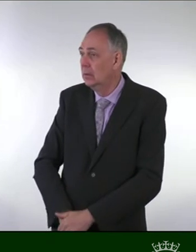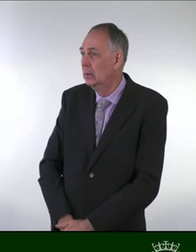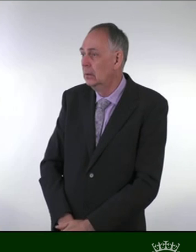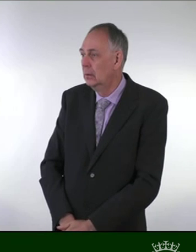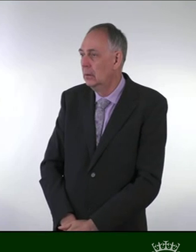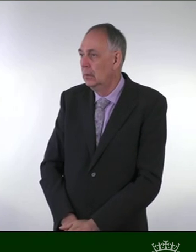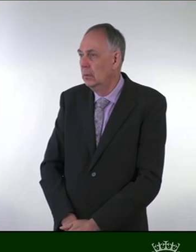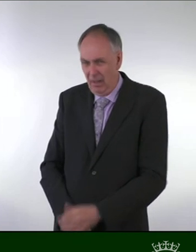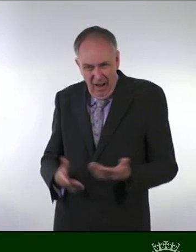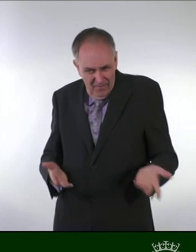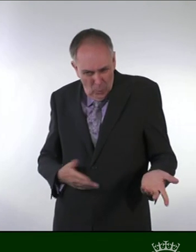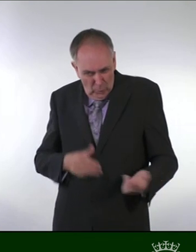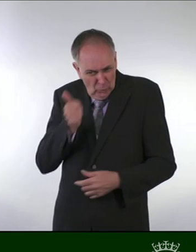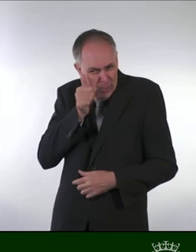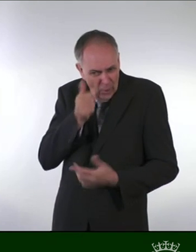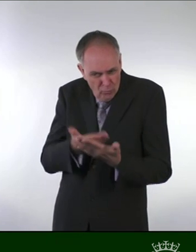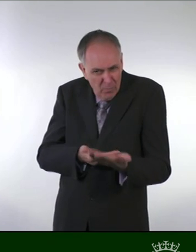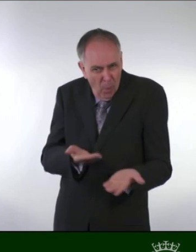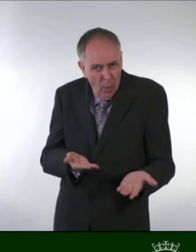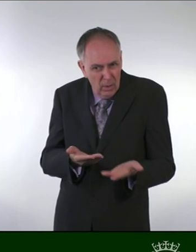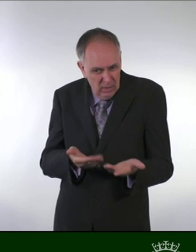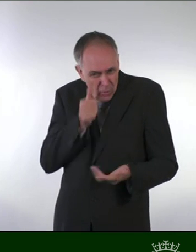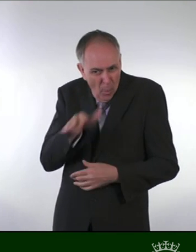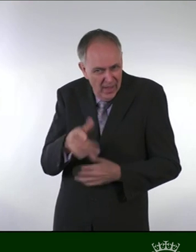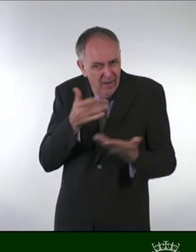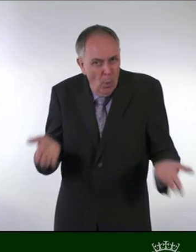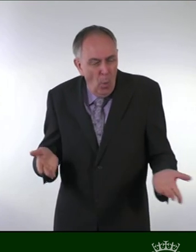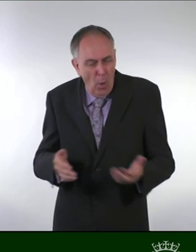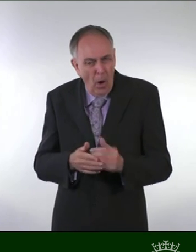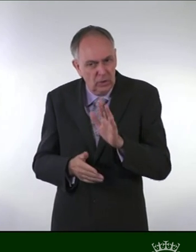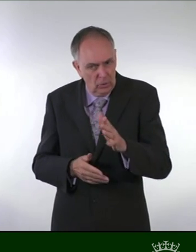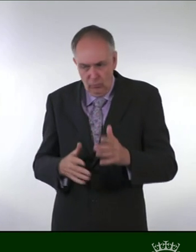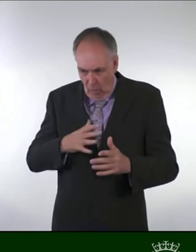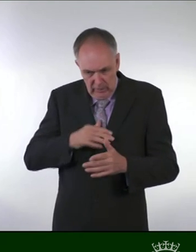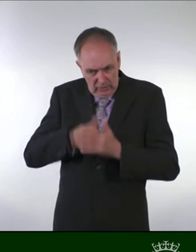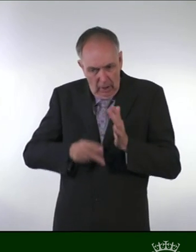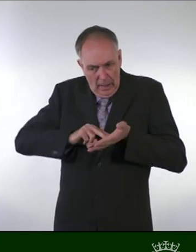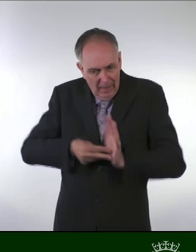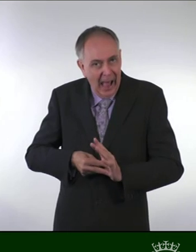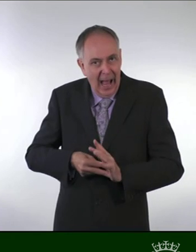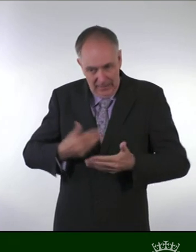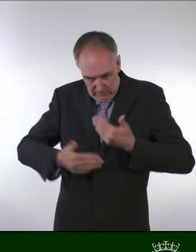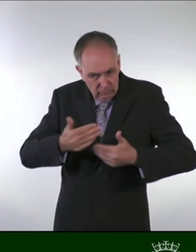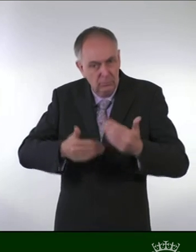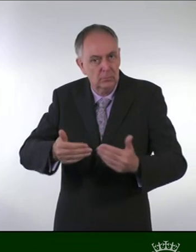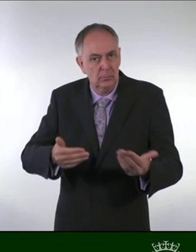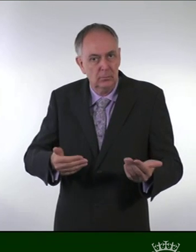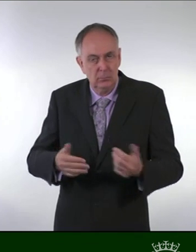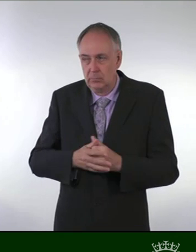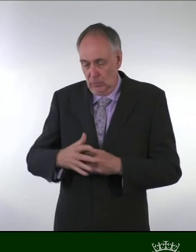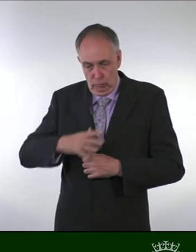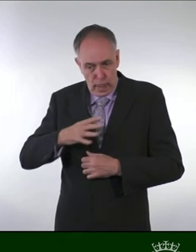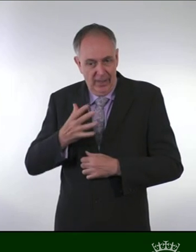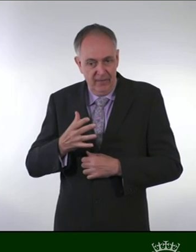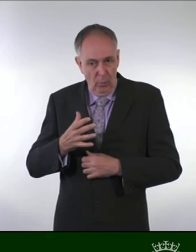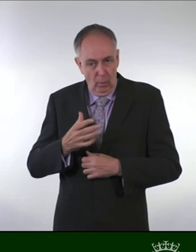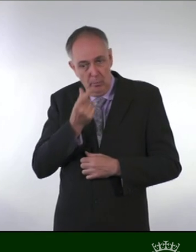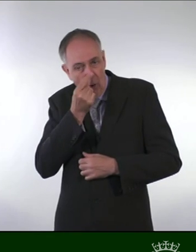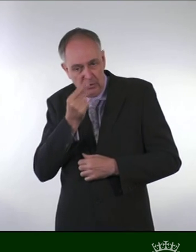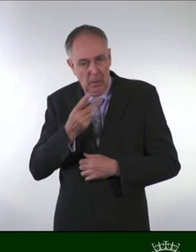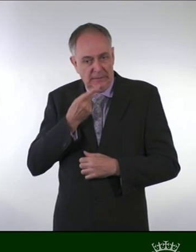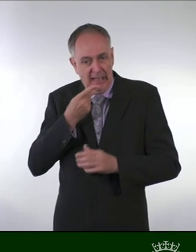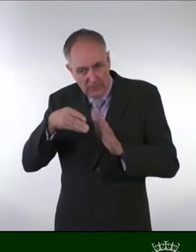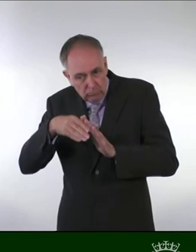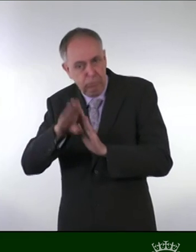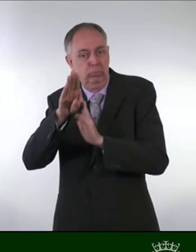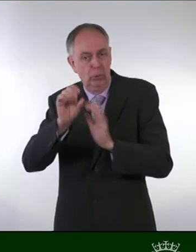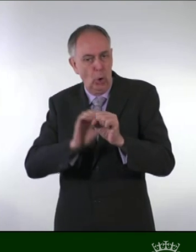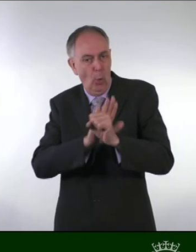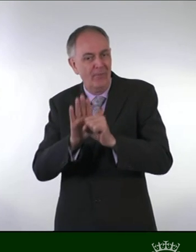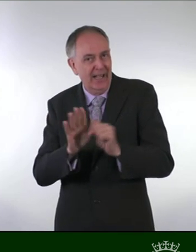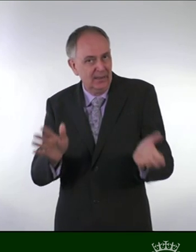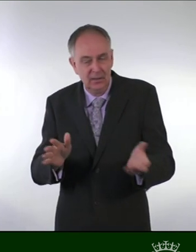I am of course aware of the report and we are of course taking every reasonable step to prepare this country for a second spike.